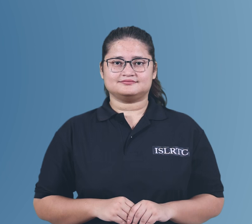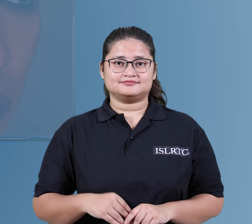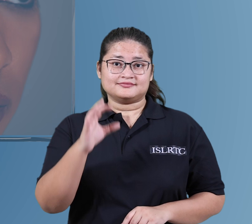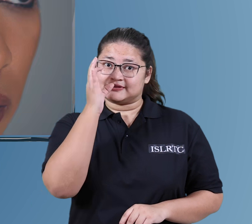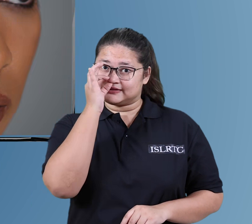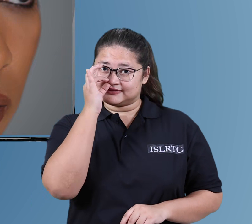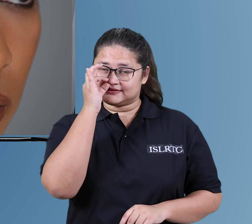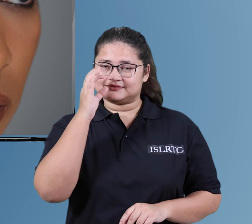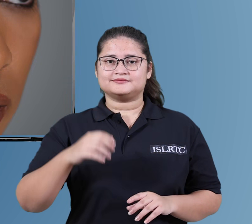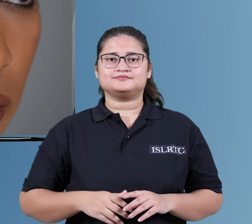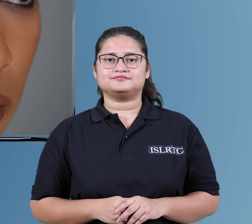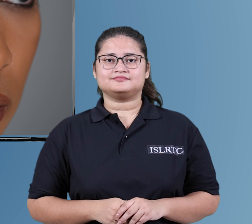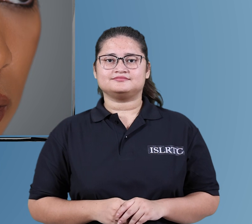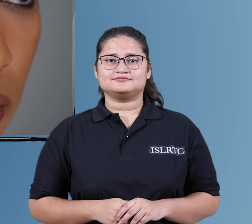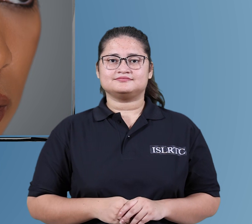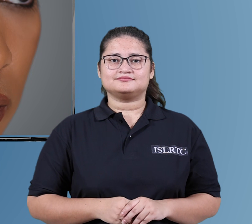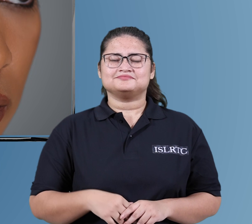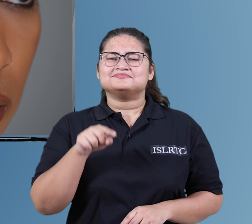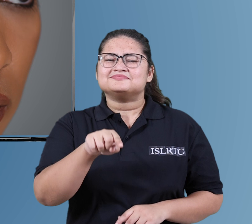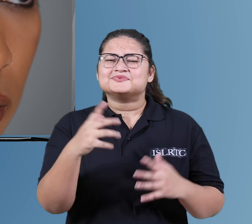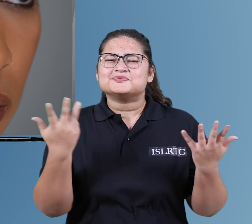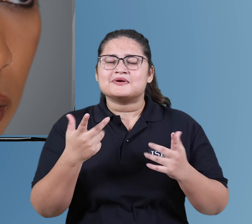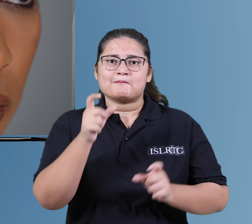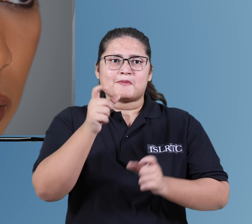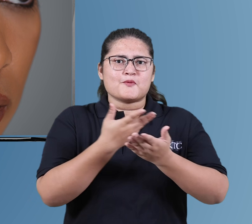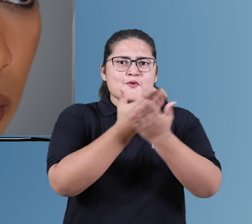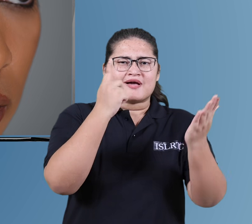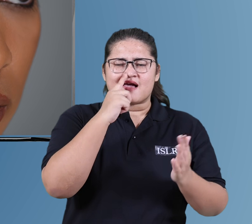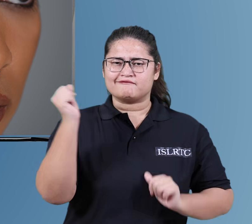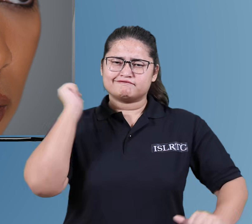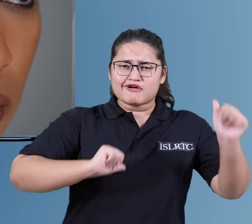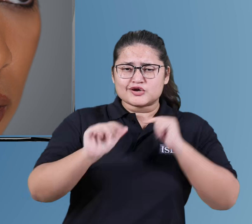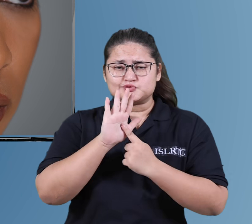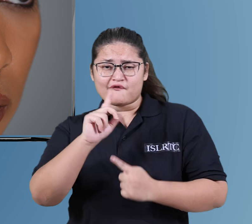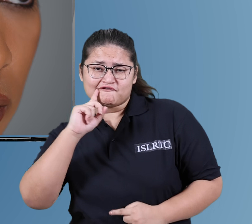Nose ring A ring worn in the nose as a hoop.